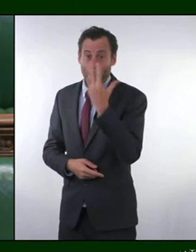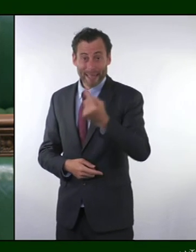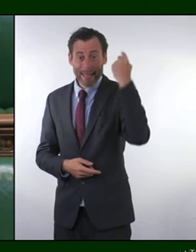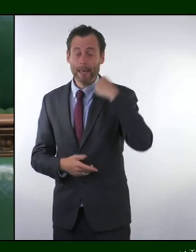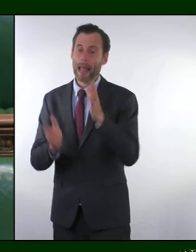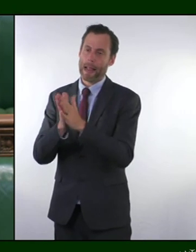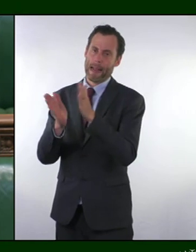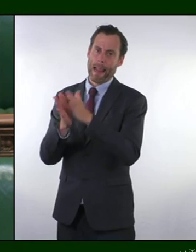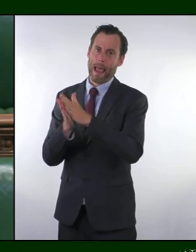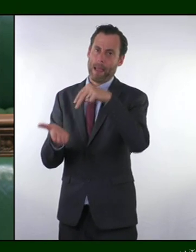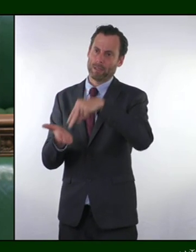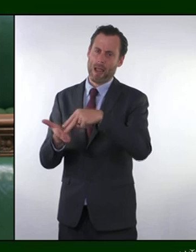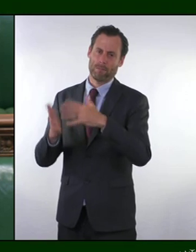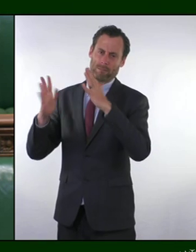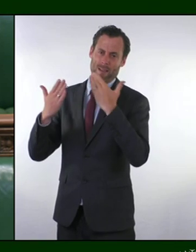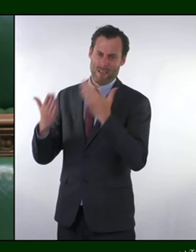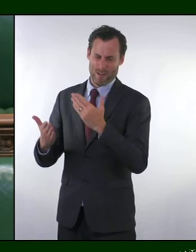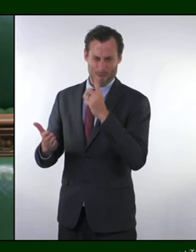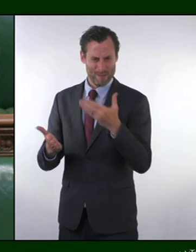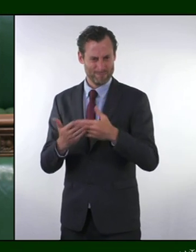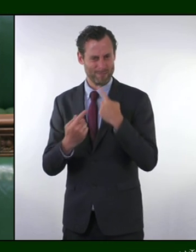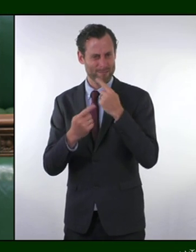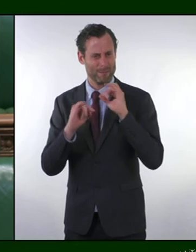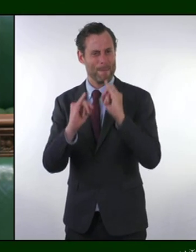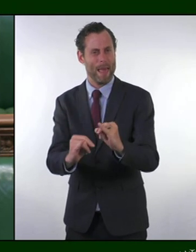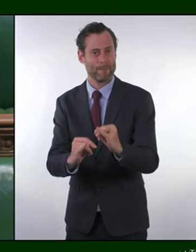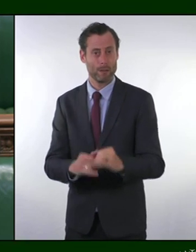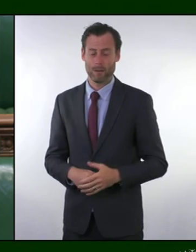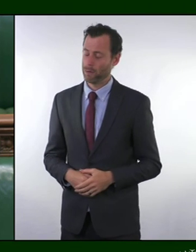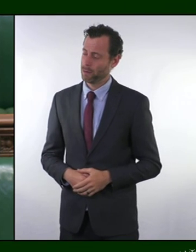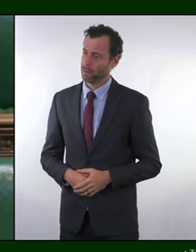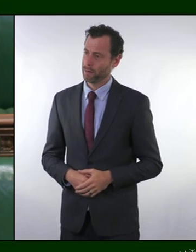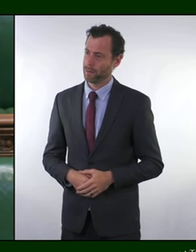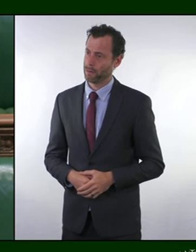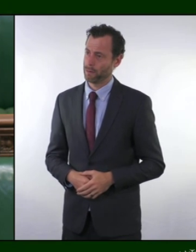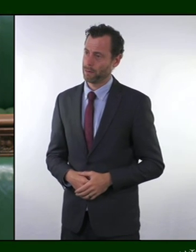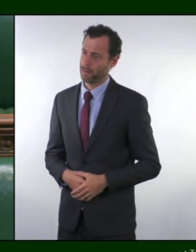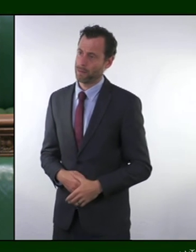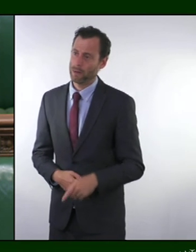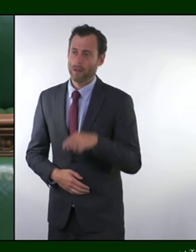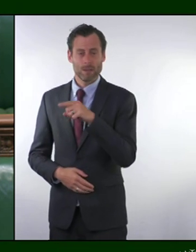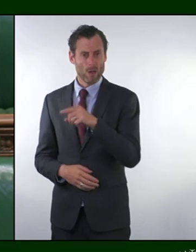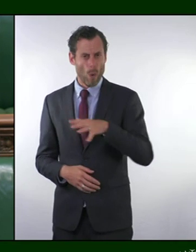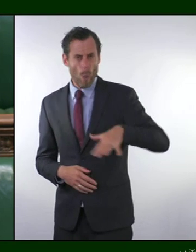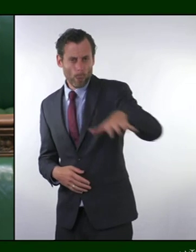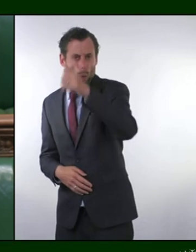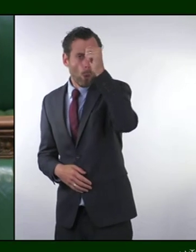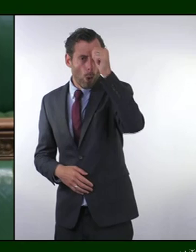The Prime Minister and the Health Secretary must be the only people left in the country who think that they put a “protective ring” around care homes.